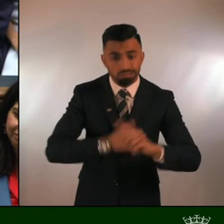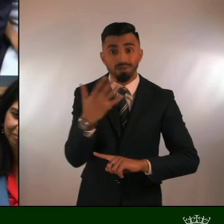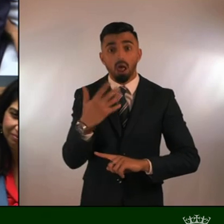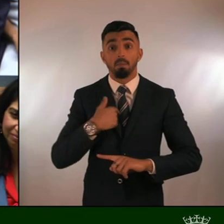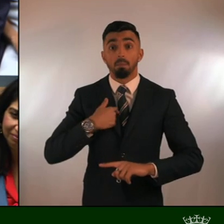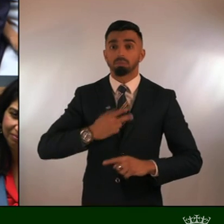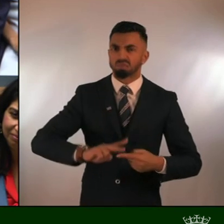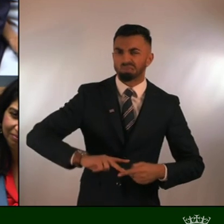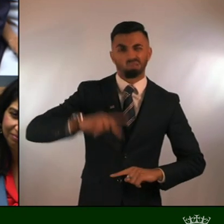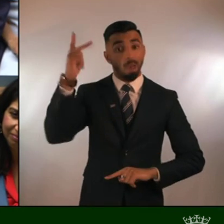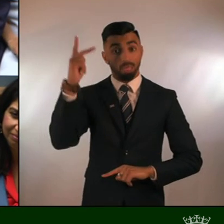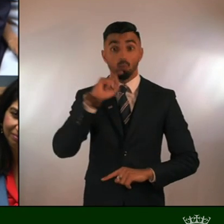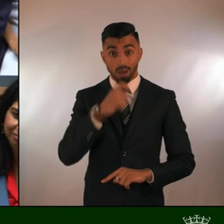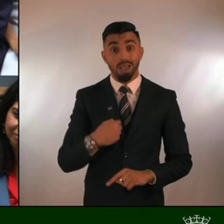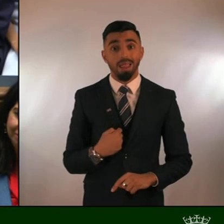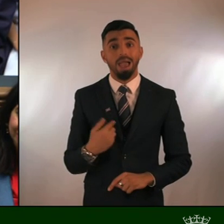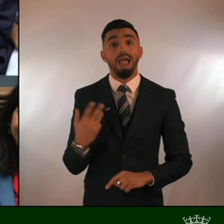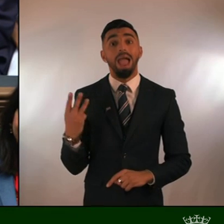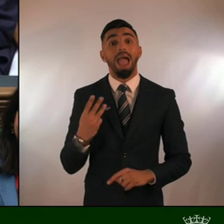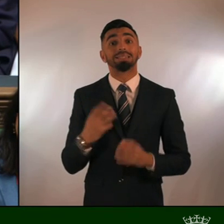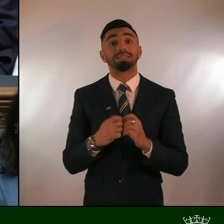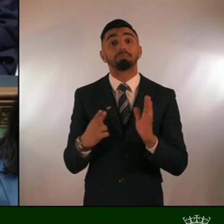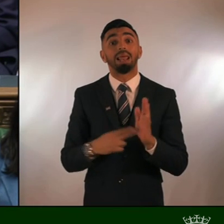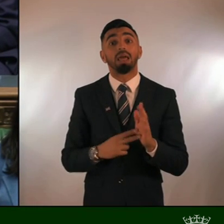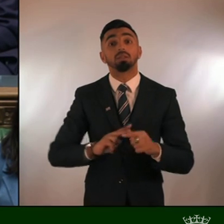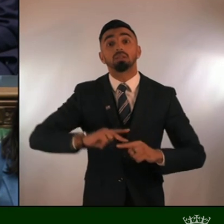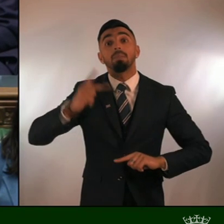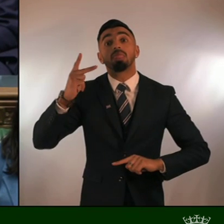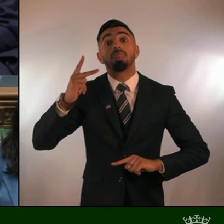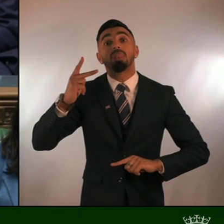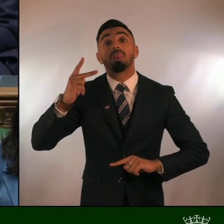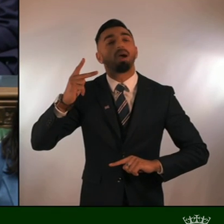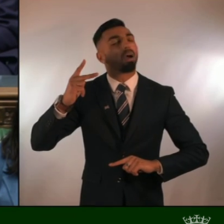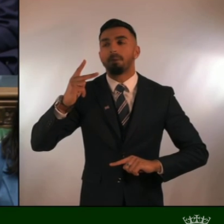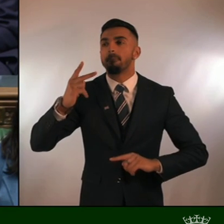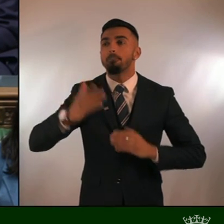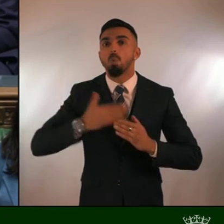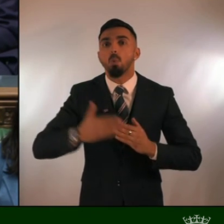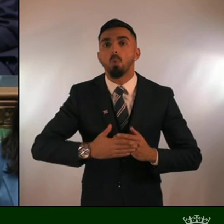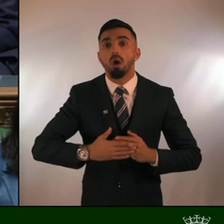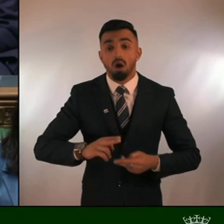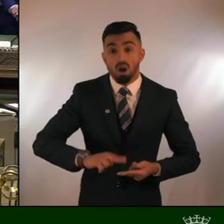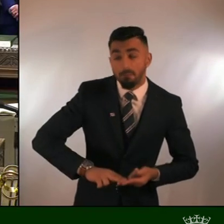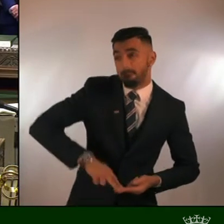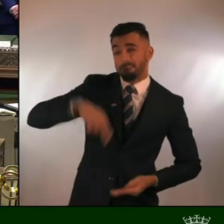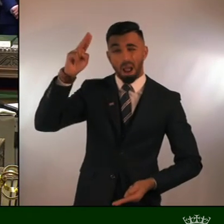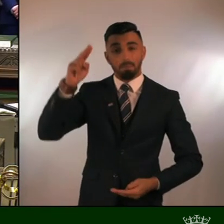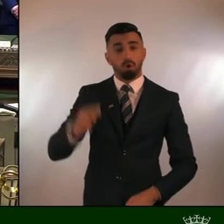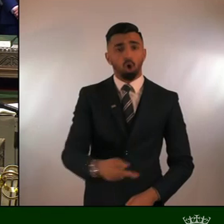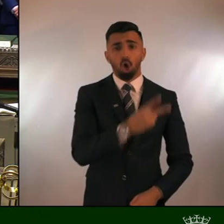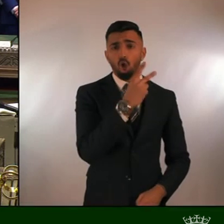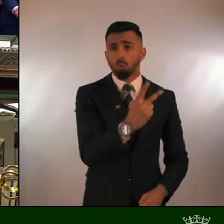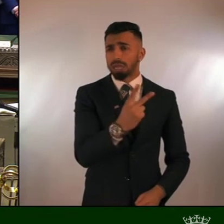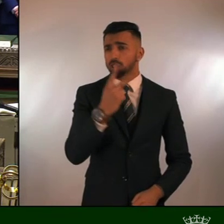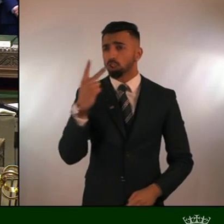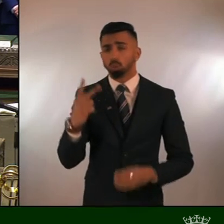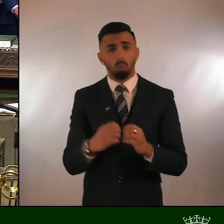I will not be doing this today. Instead, I will increase investment in R&D to £22 billion a year.